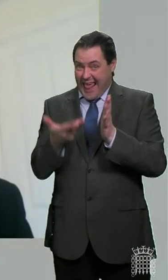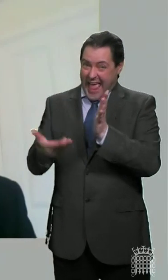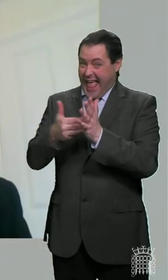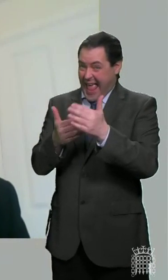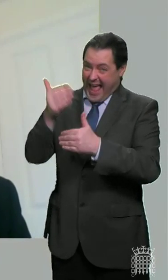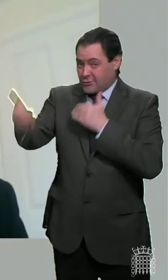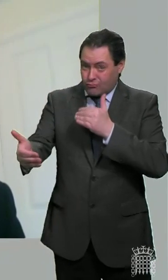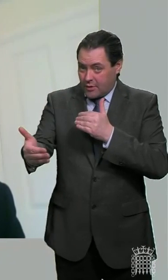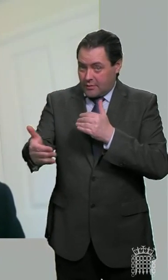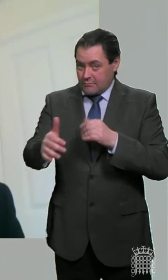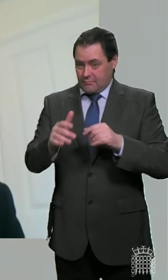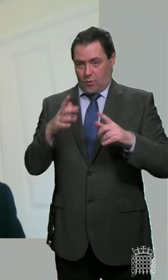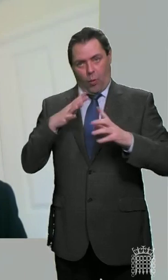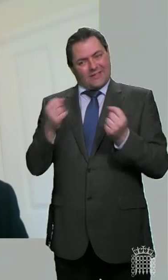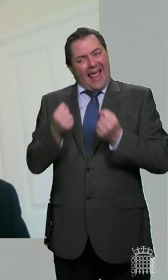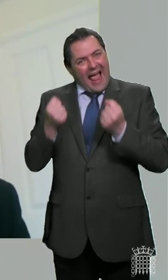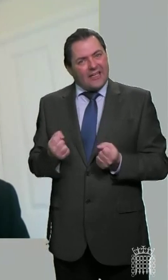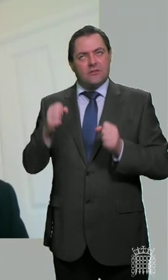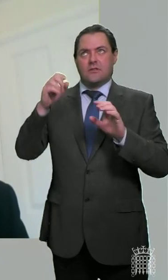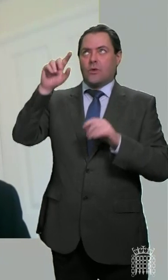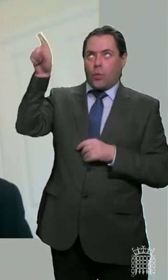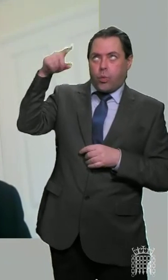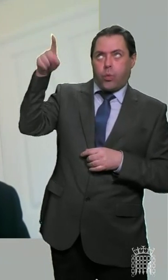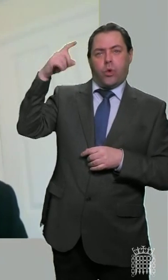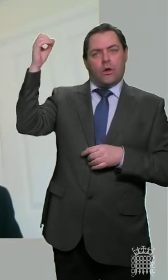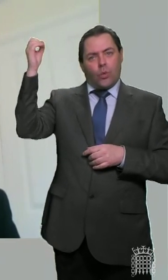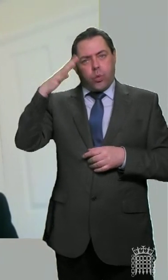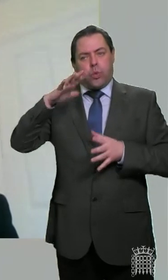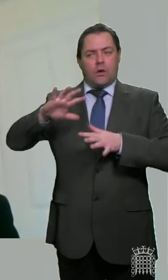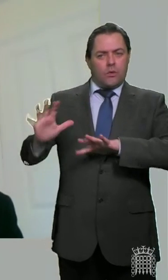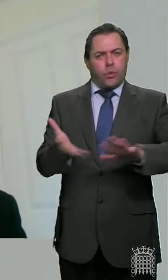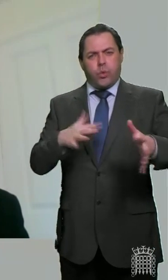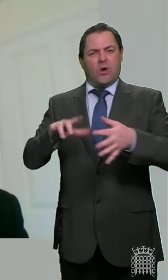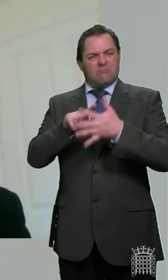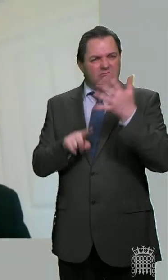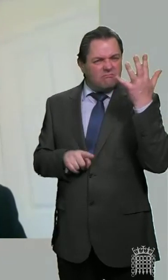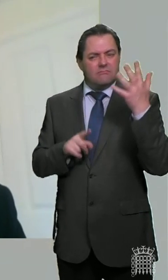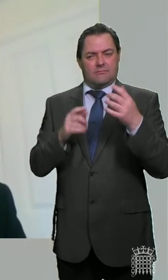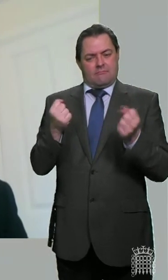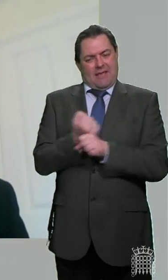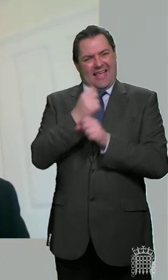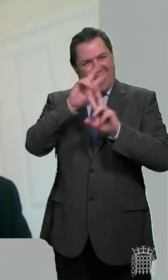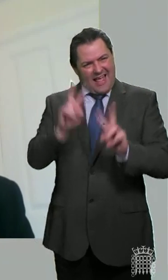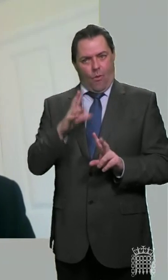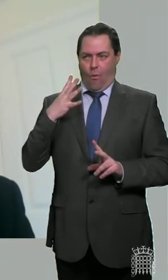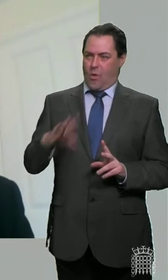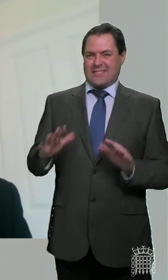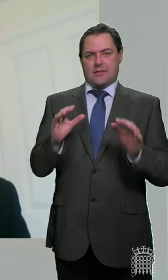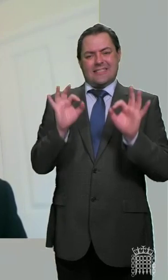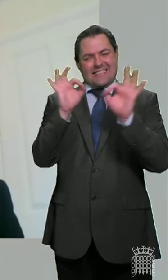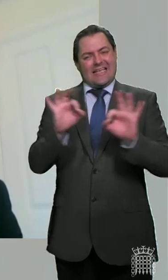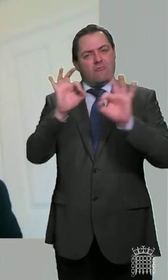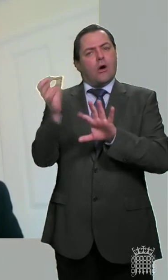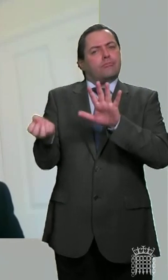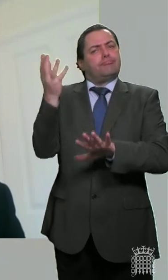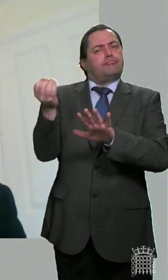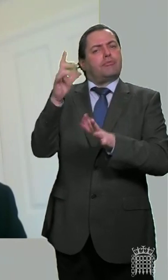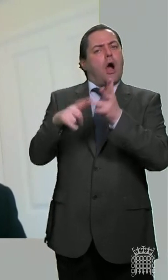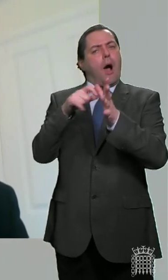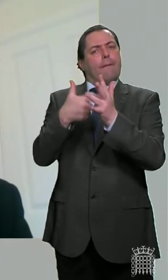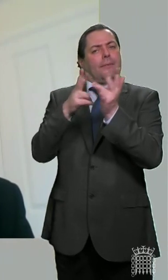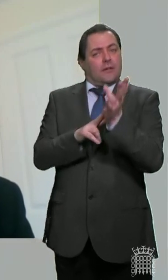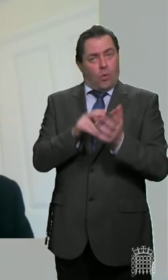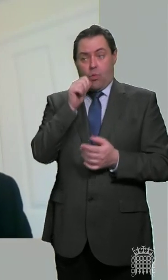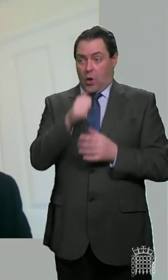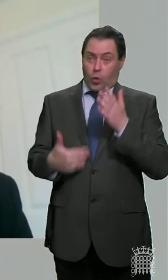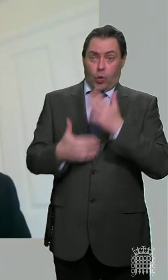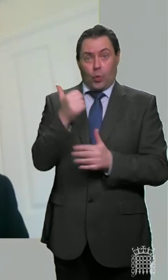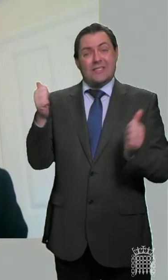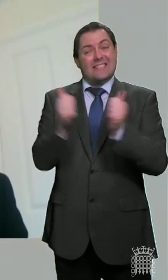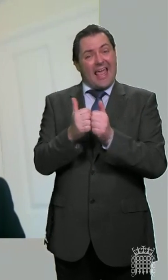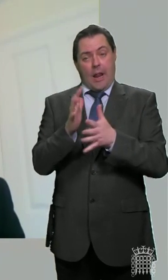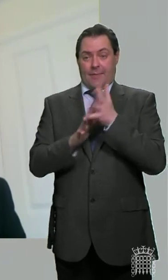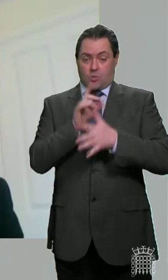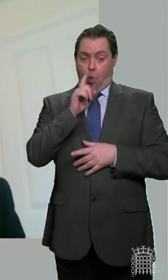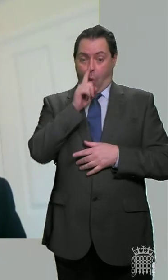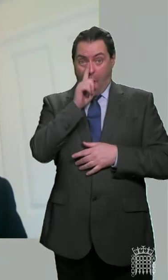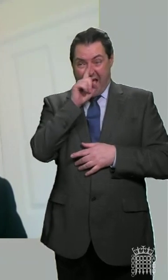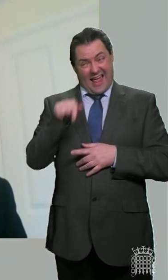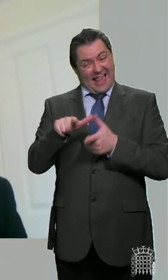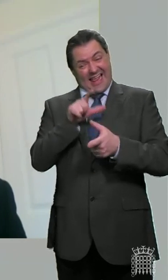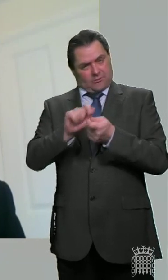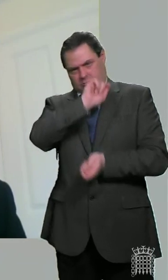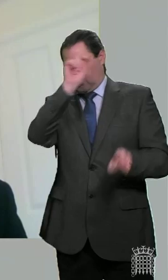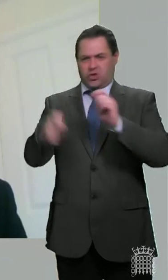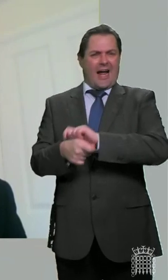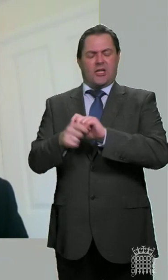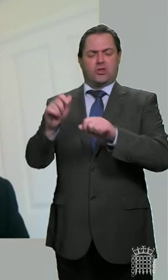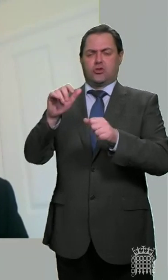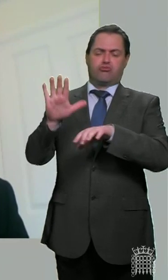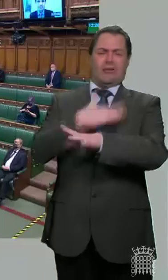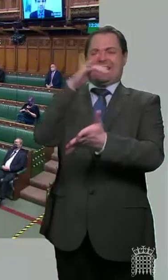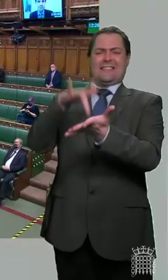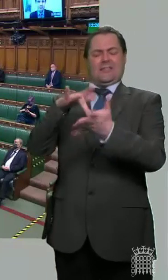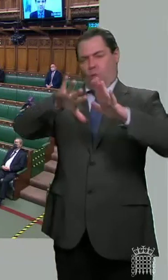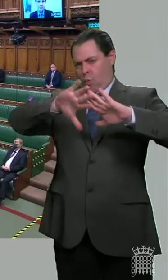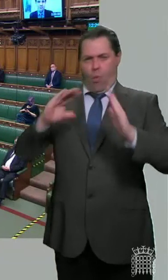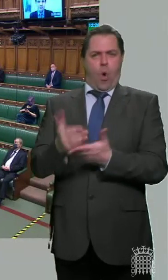It is vital to developing the energy technologies of the future—based, he will agree, in the greatest part of the country—and transitioning to net zero with the long-awaited energy transition deal, which will help to transform the oil capital of Europe into the green energy centre of the world.